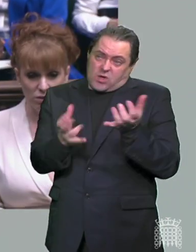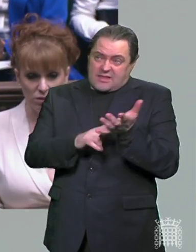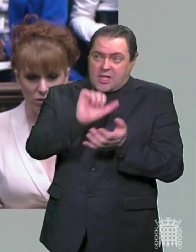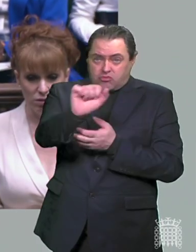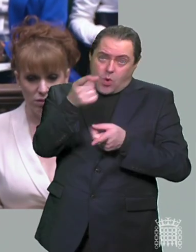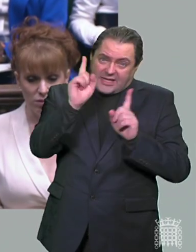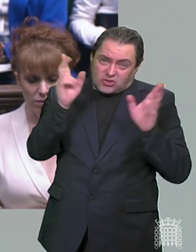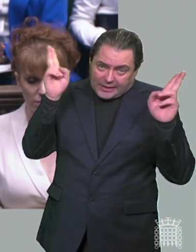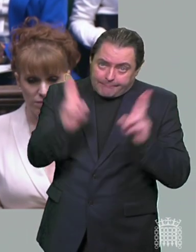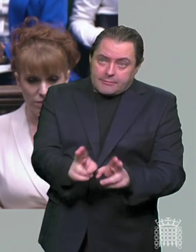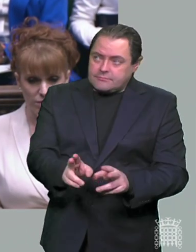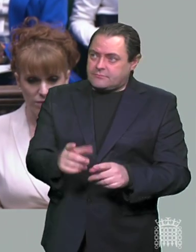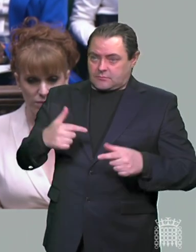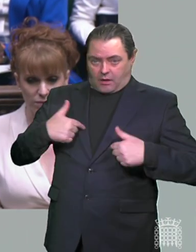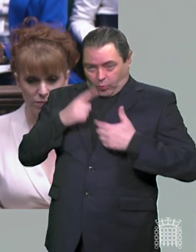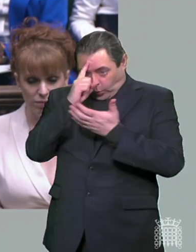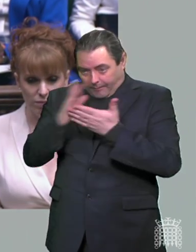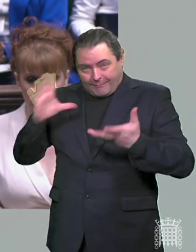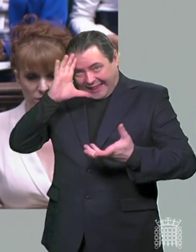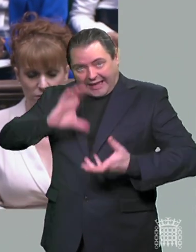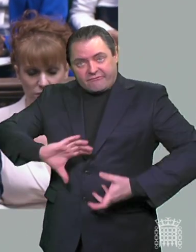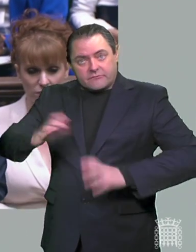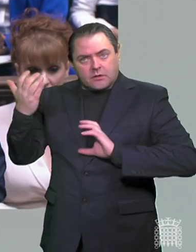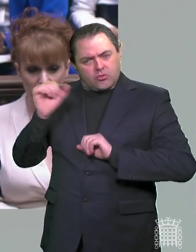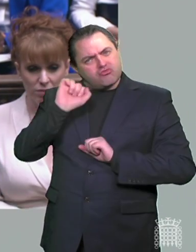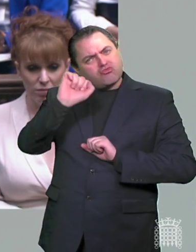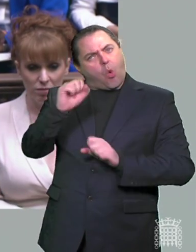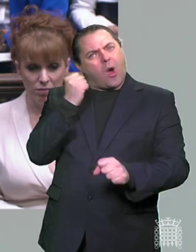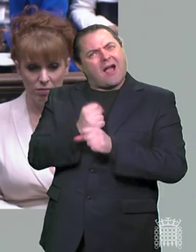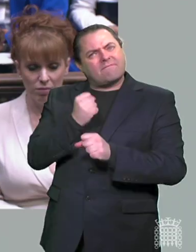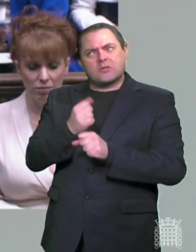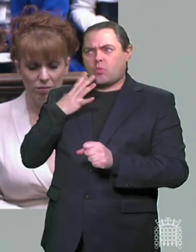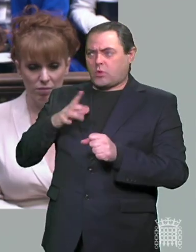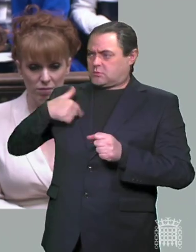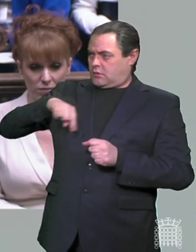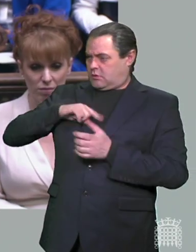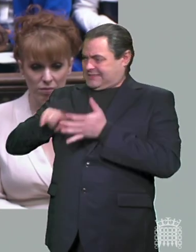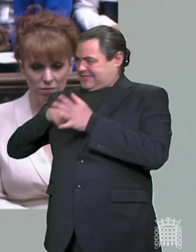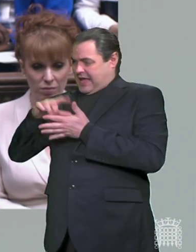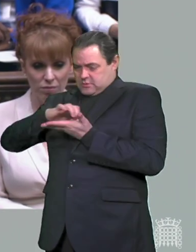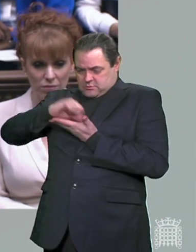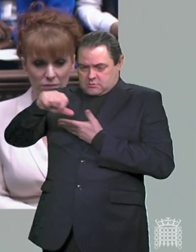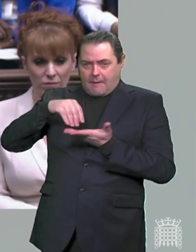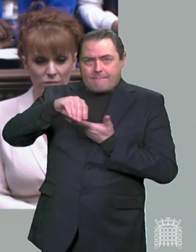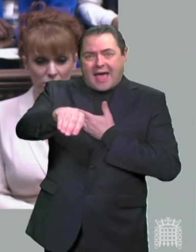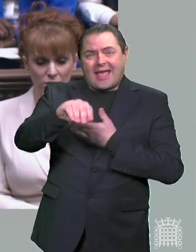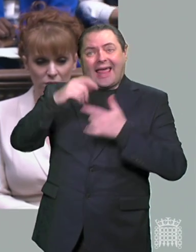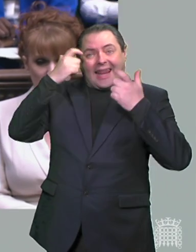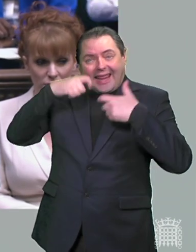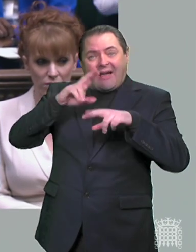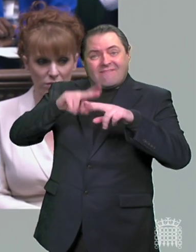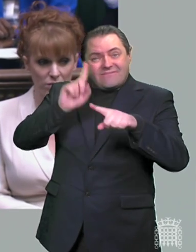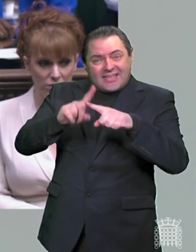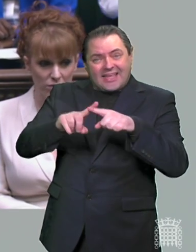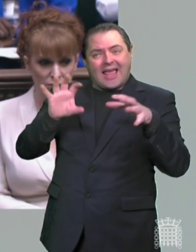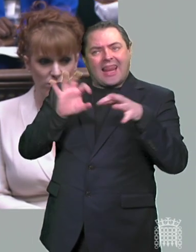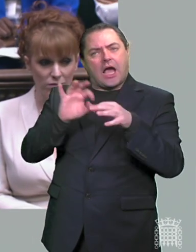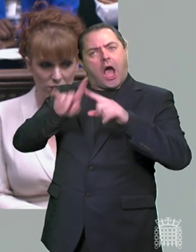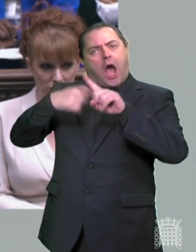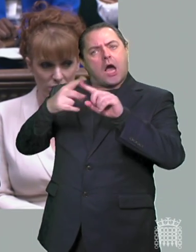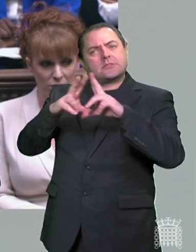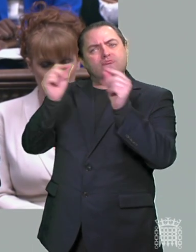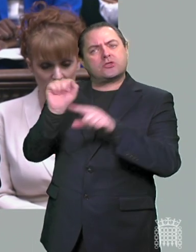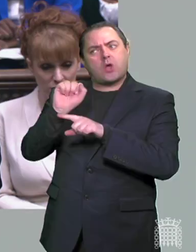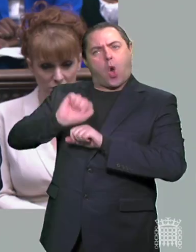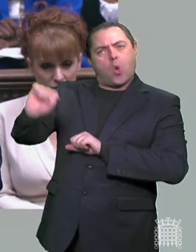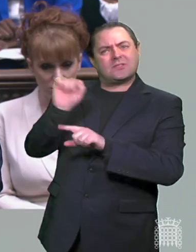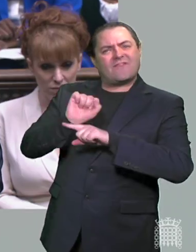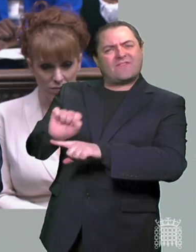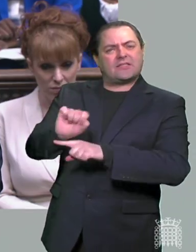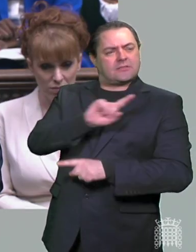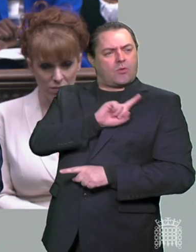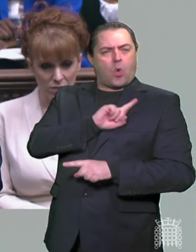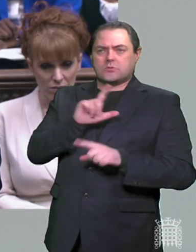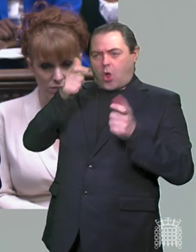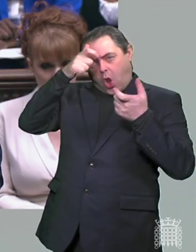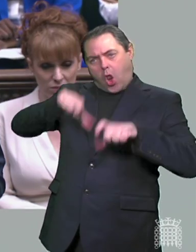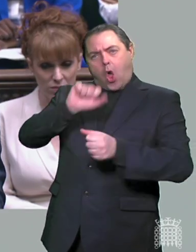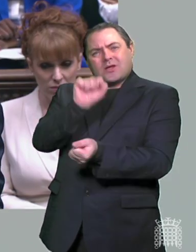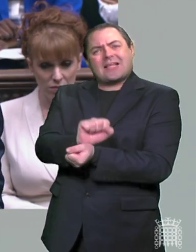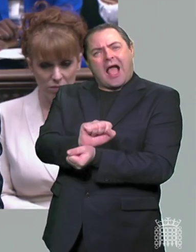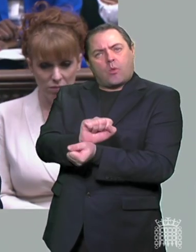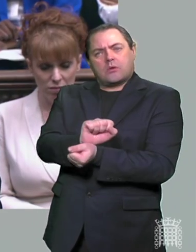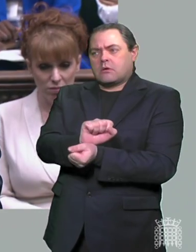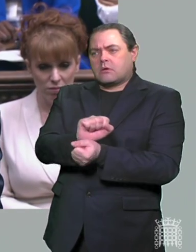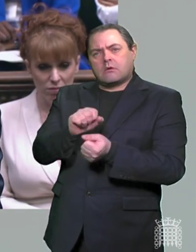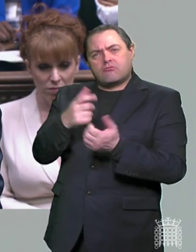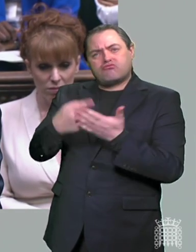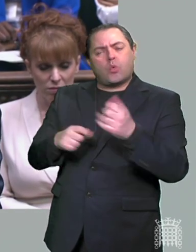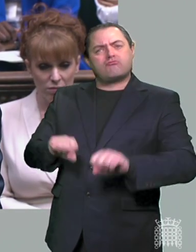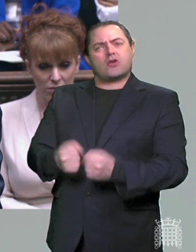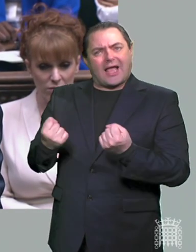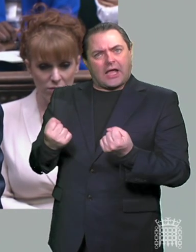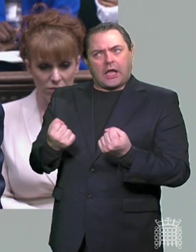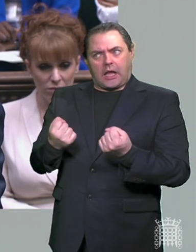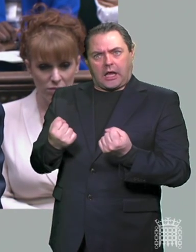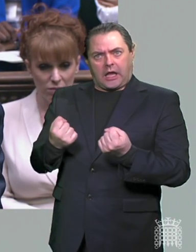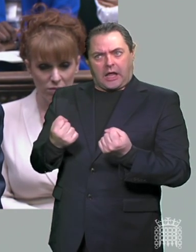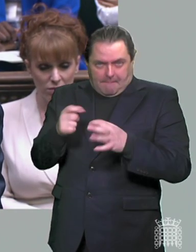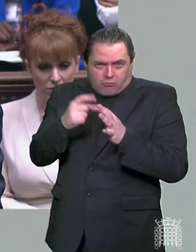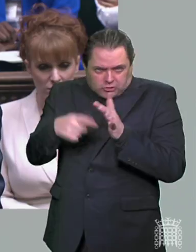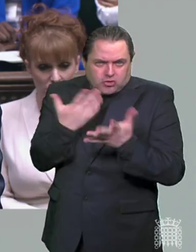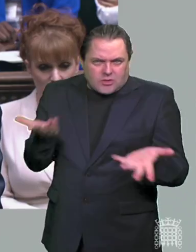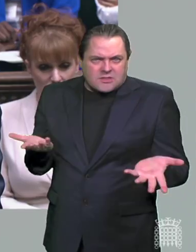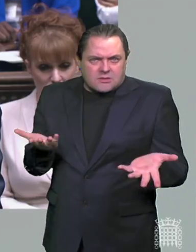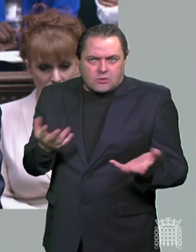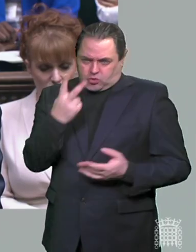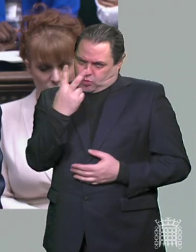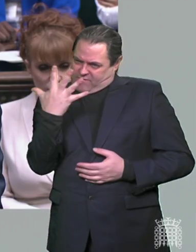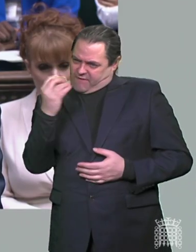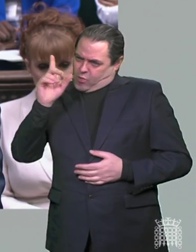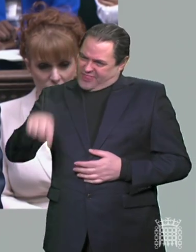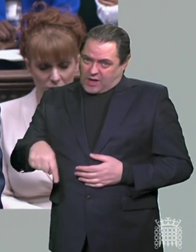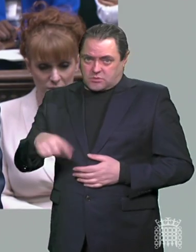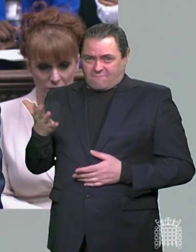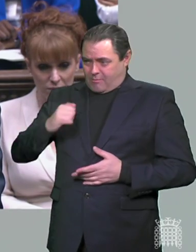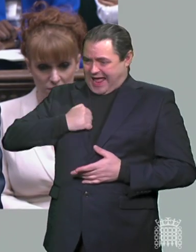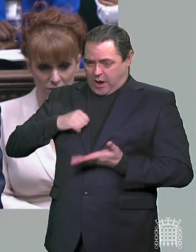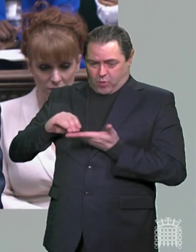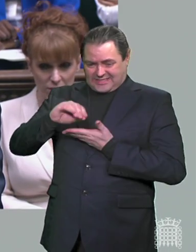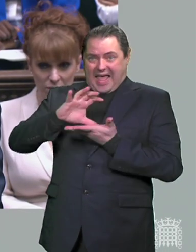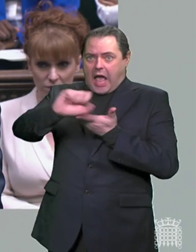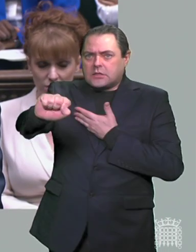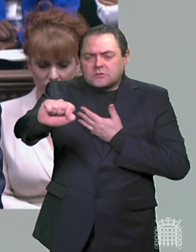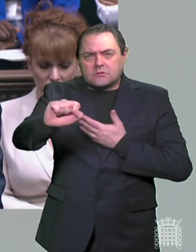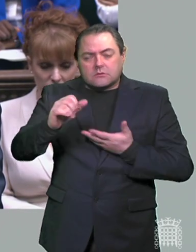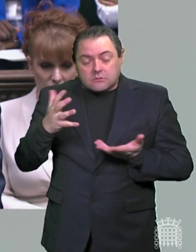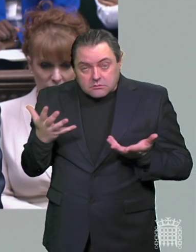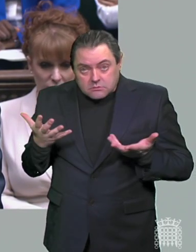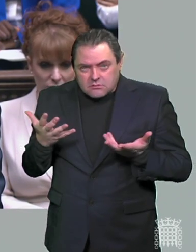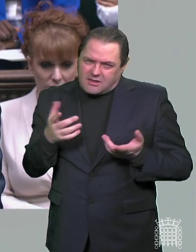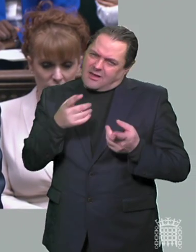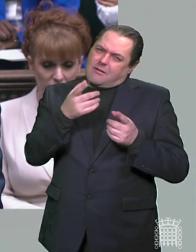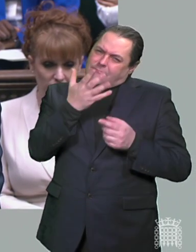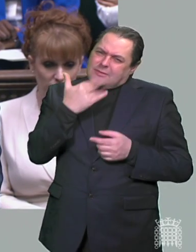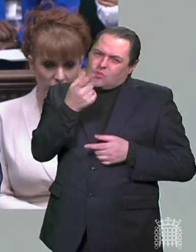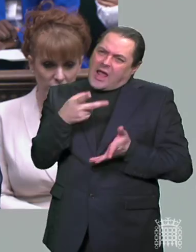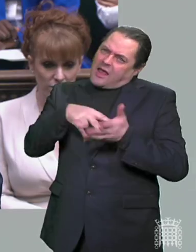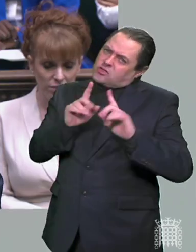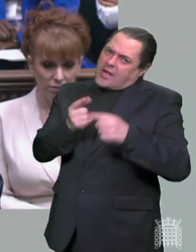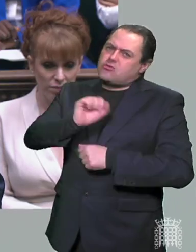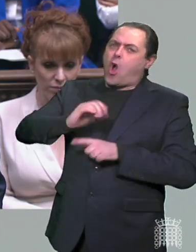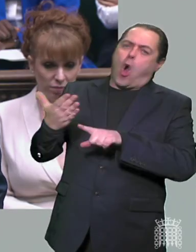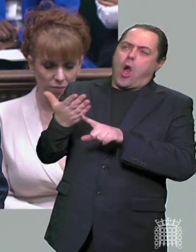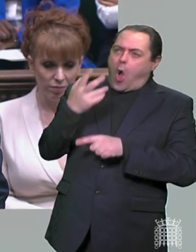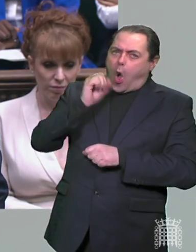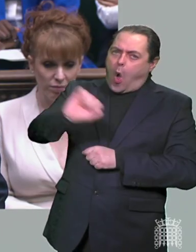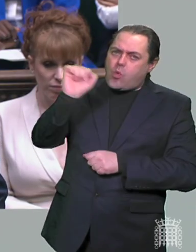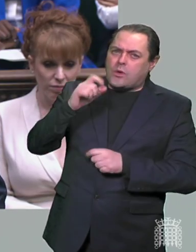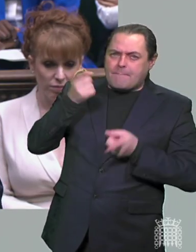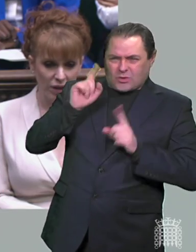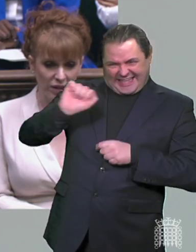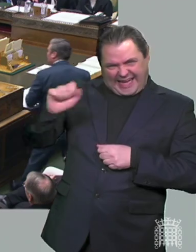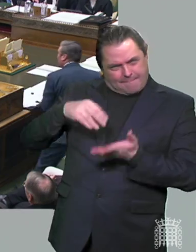Even I could not quite believe it when I saw that his Government are expecting taxpayers to pay the legal fees for the right honourable Member for Uxbridge and South Ruislip to defend himself over his lockdown rule breaking—a quarter of a million pounds! Surely even this Prime Minister can put his foot down, stand up to his old boss and tell him: he made the mess, he can pick up the bill.